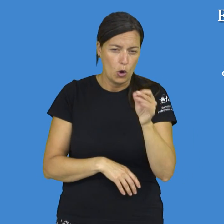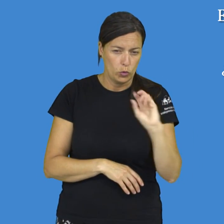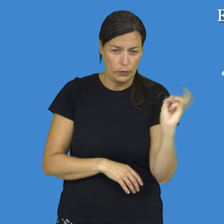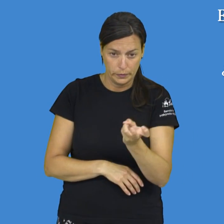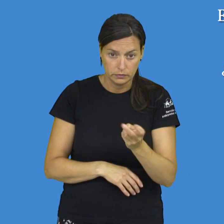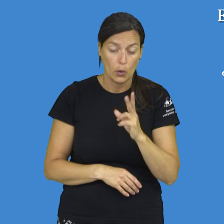etc